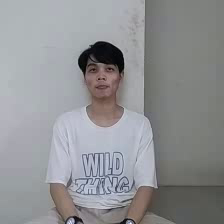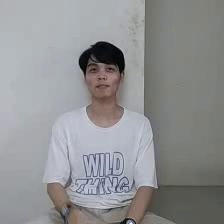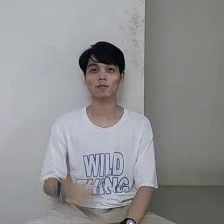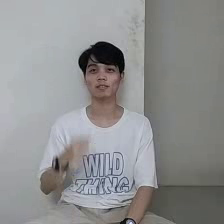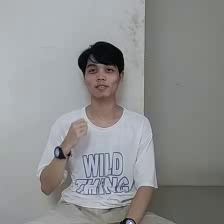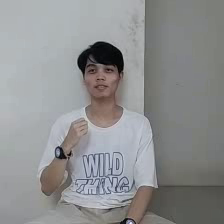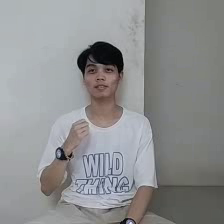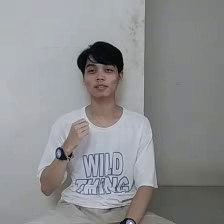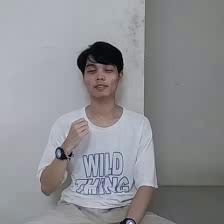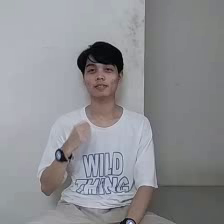Nghỉ ngơi